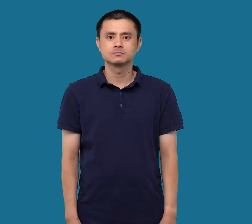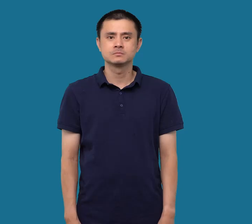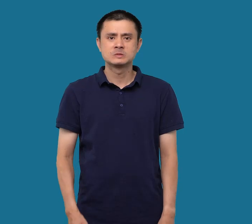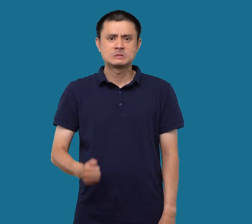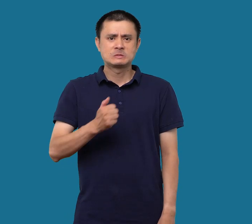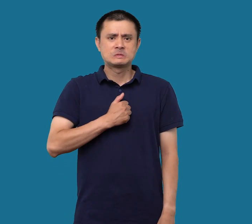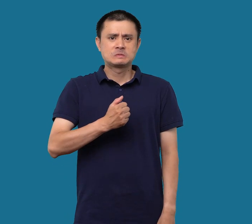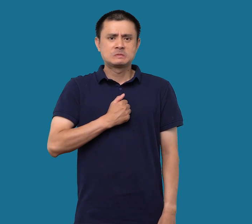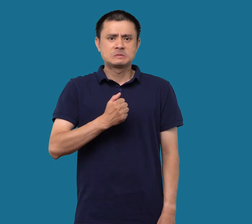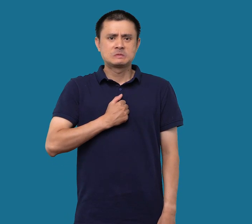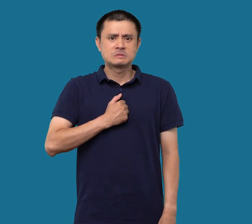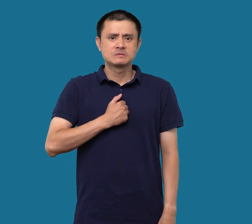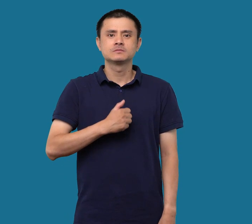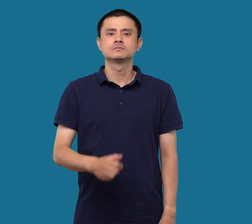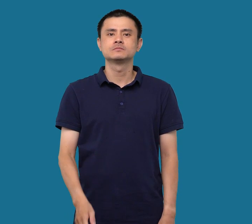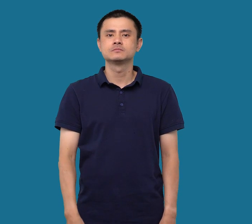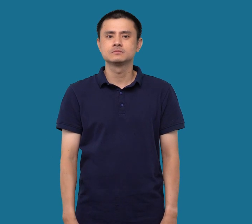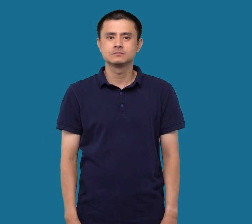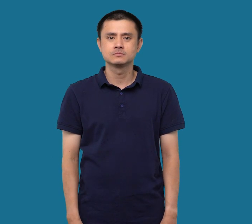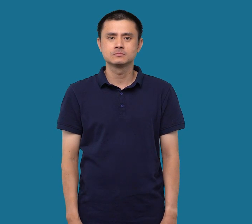giận dỗi